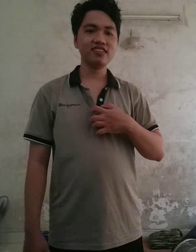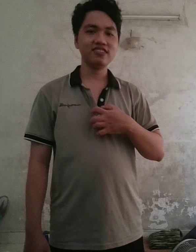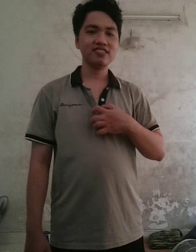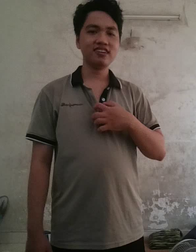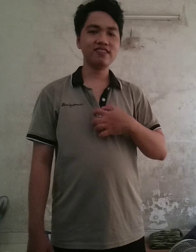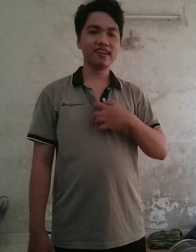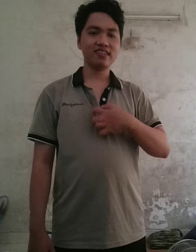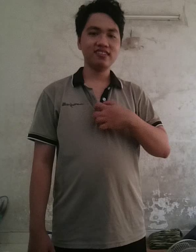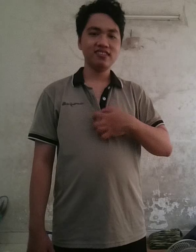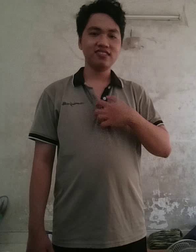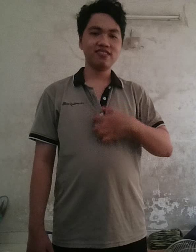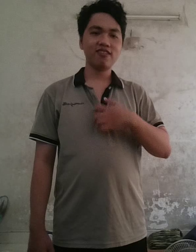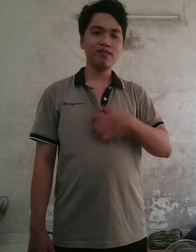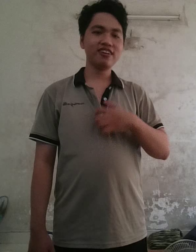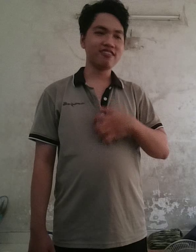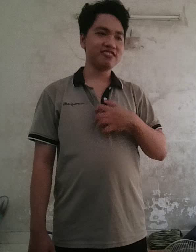ghen